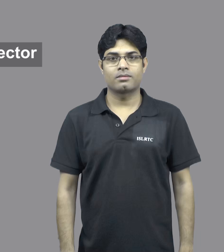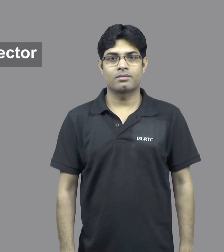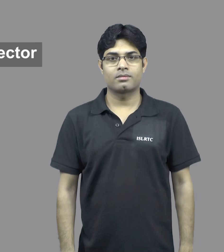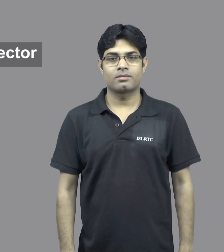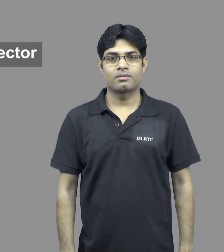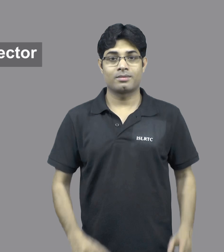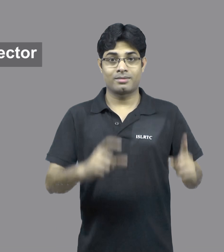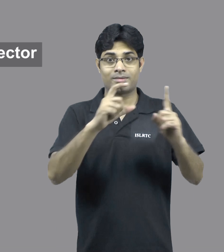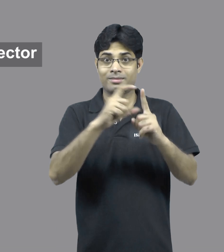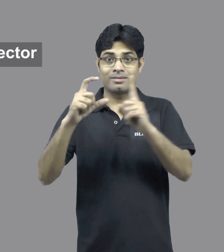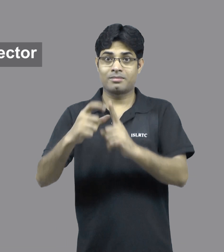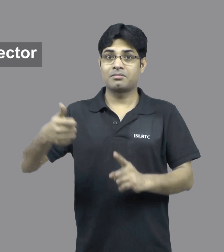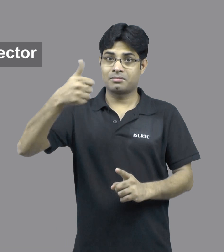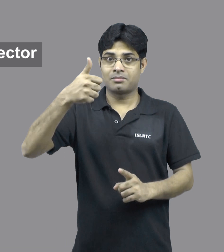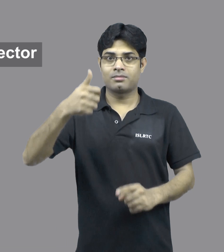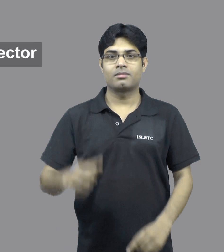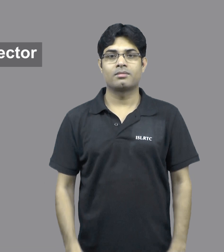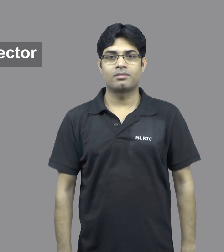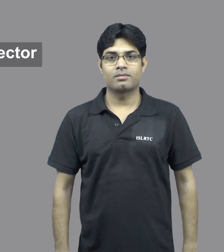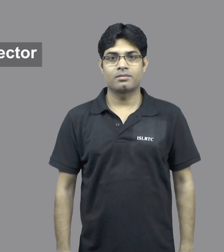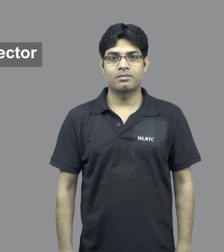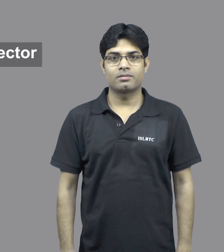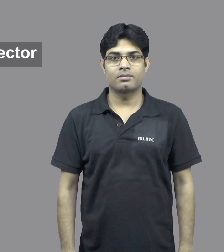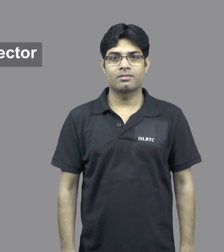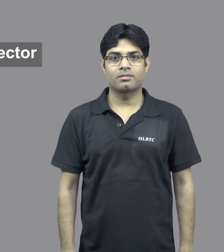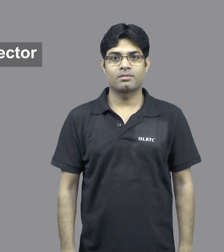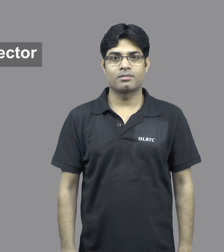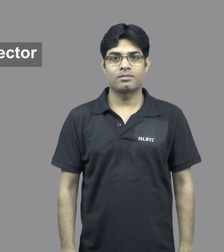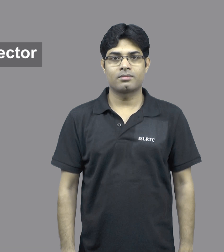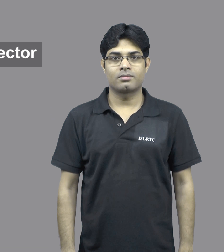Deputy Director